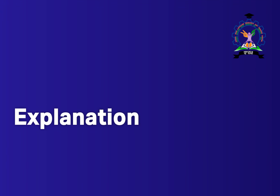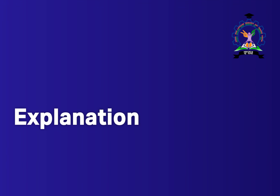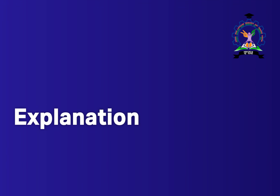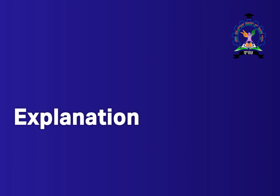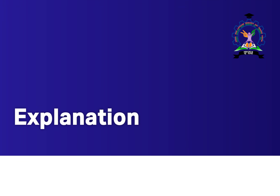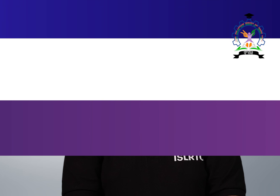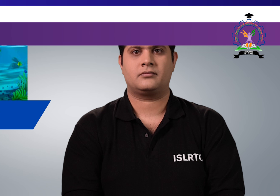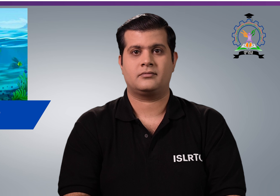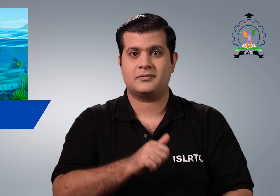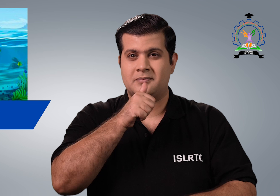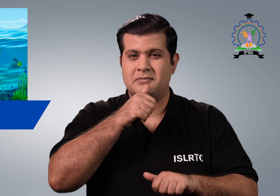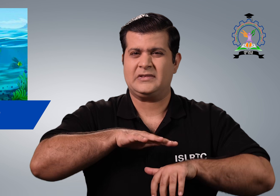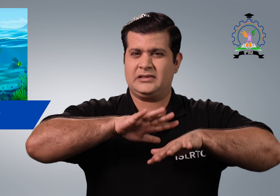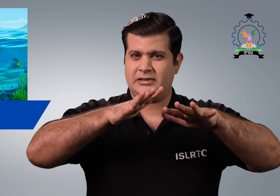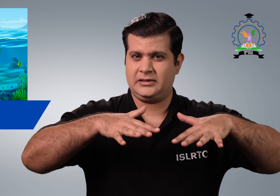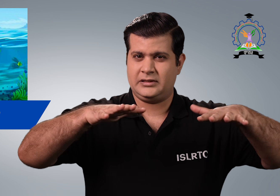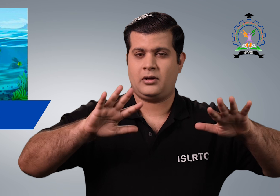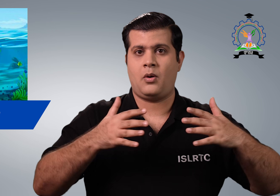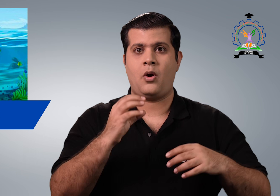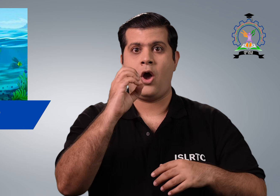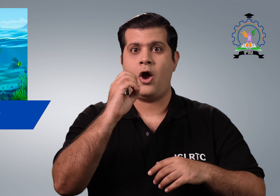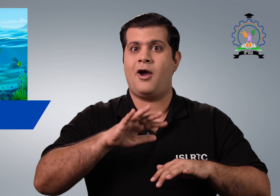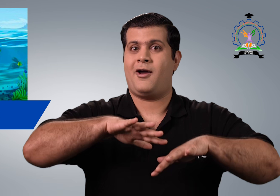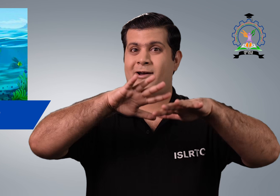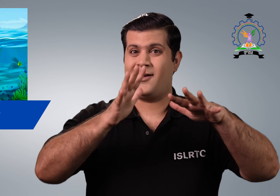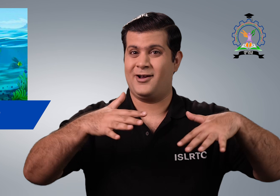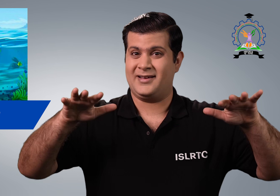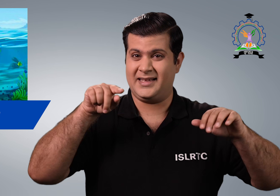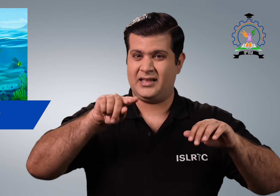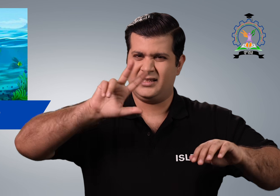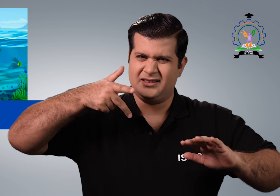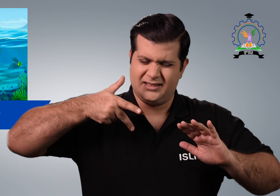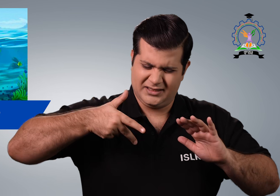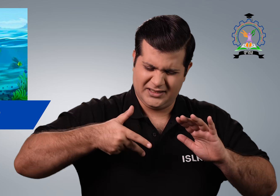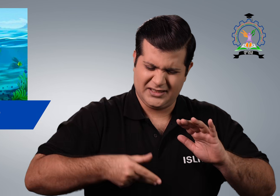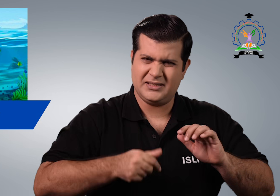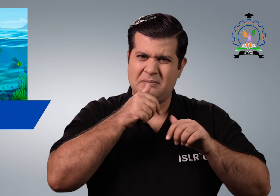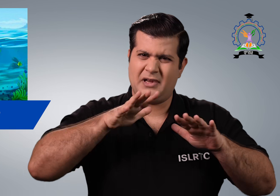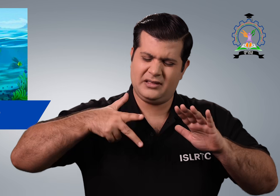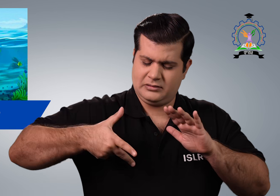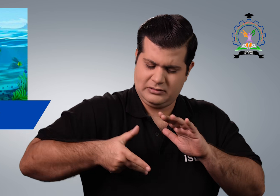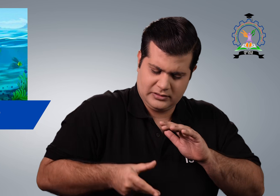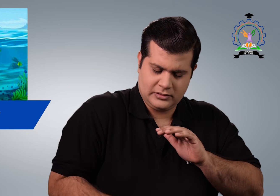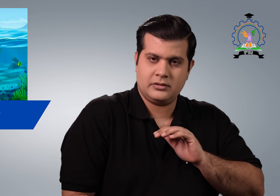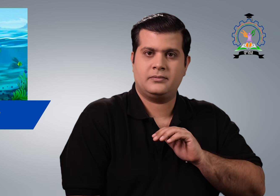The term refers to parts of a sea or ocean where the water is very deep.